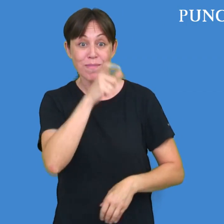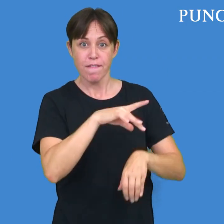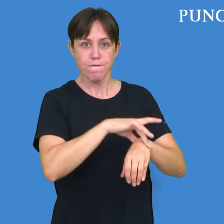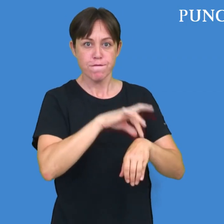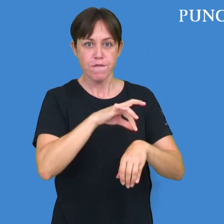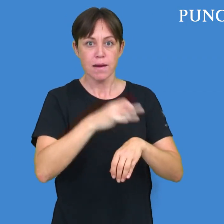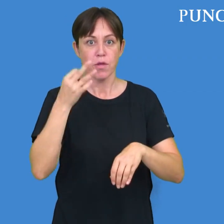enfermo